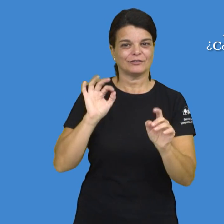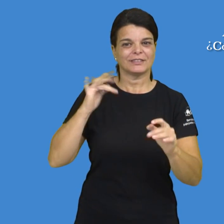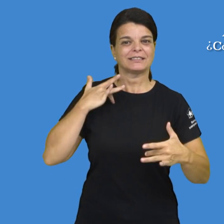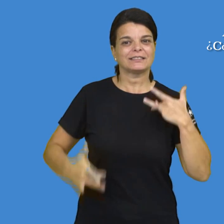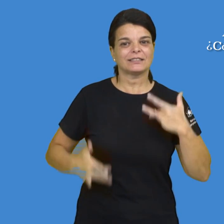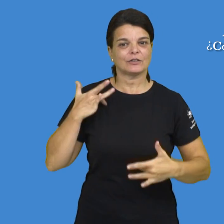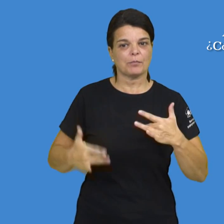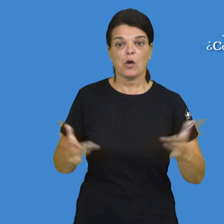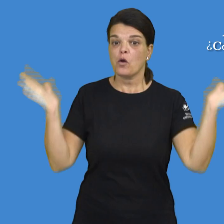síntoma